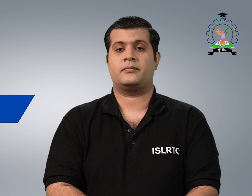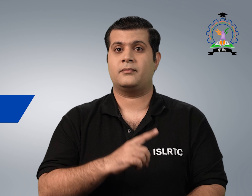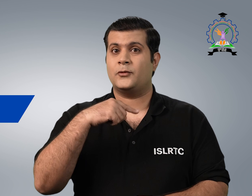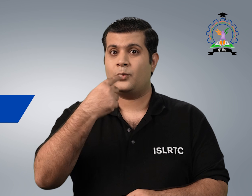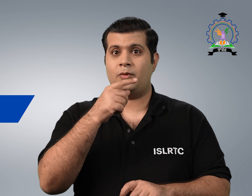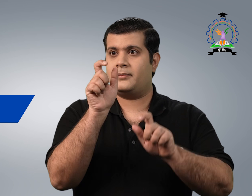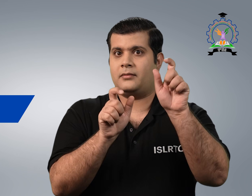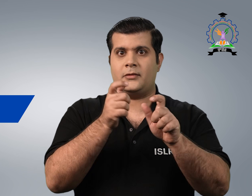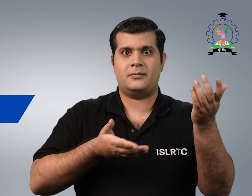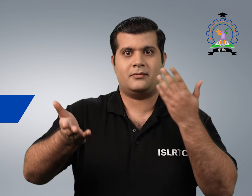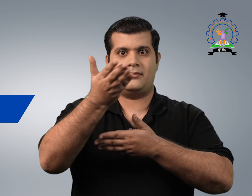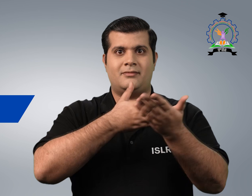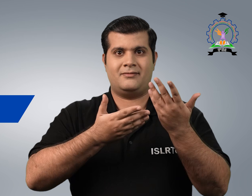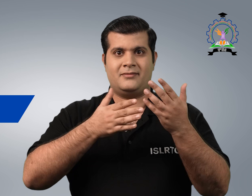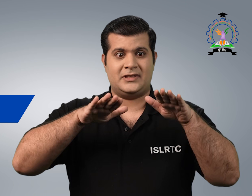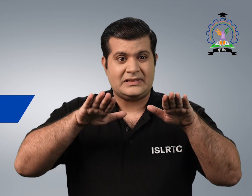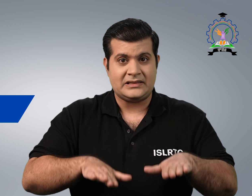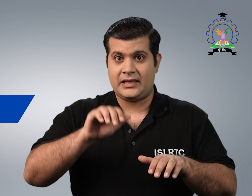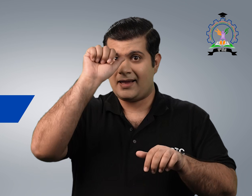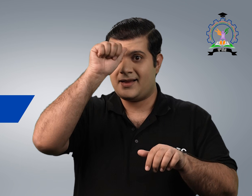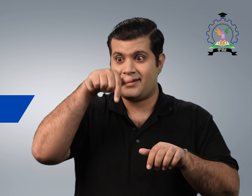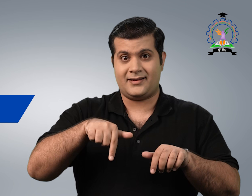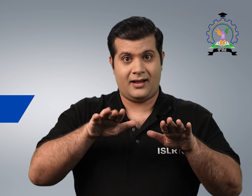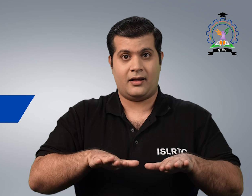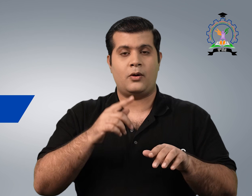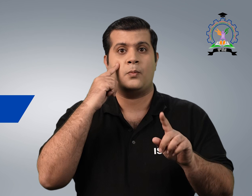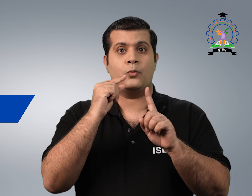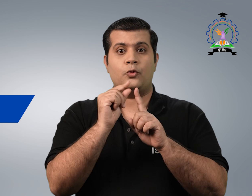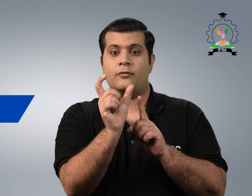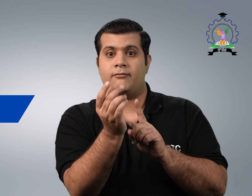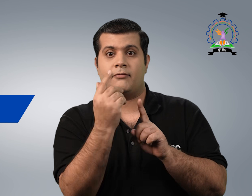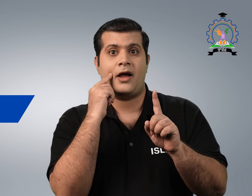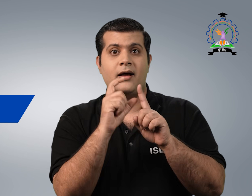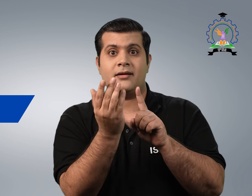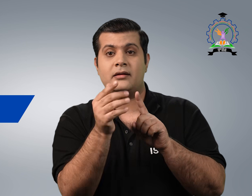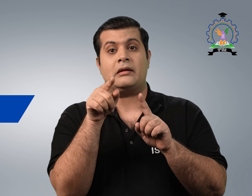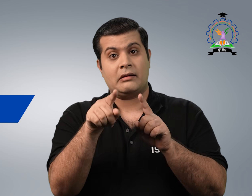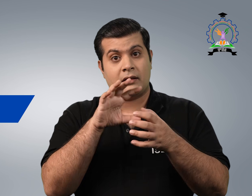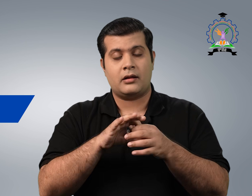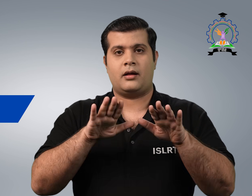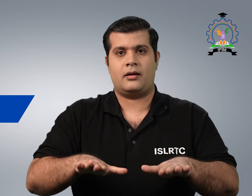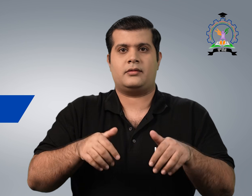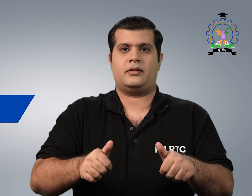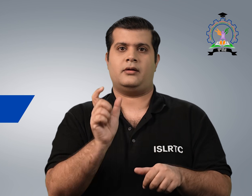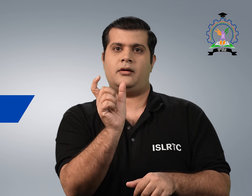Aadhar Card is the identity proof of Indian citizens.